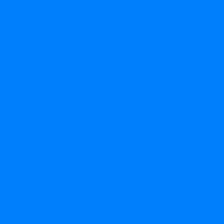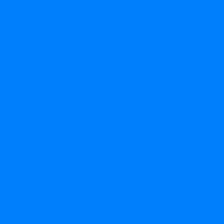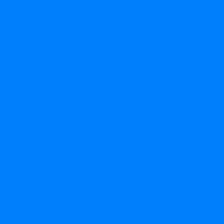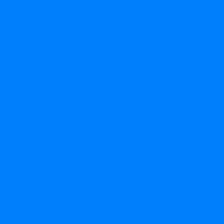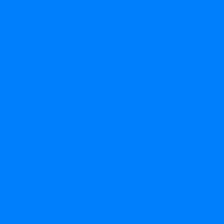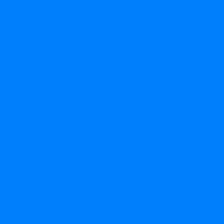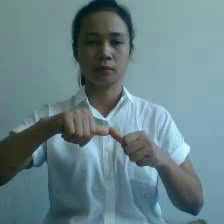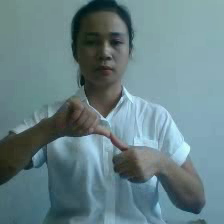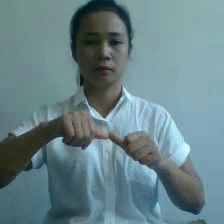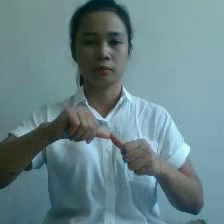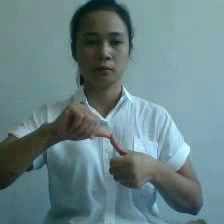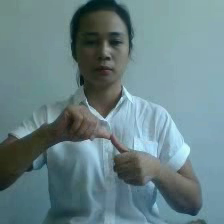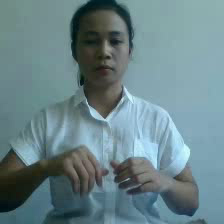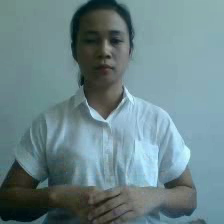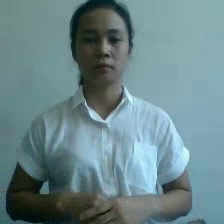Bạn thân